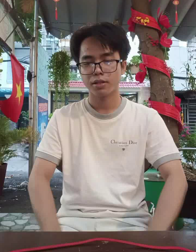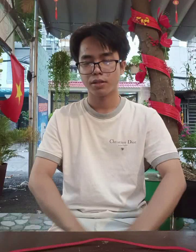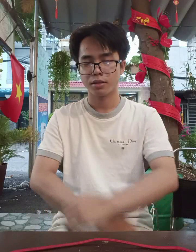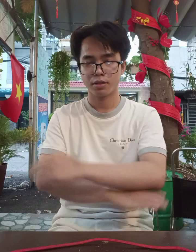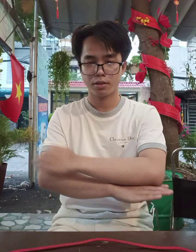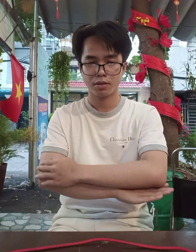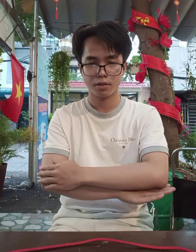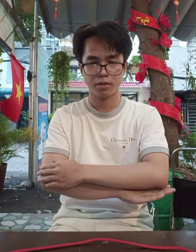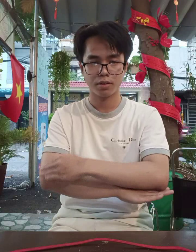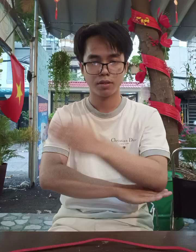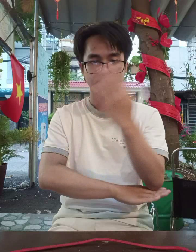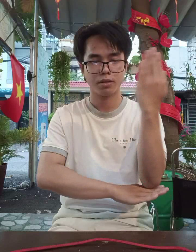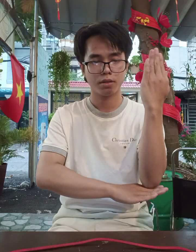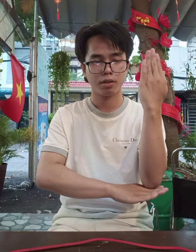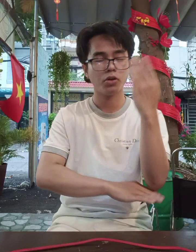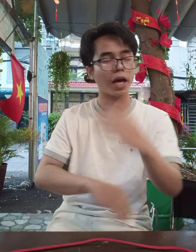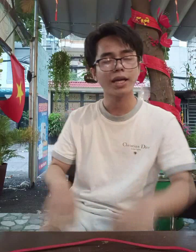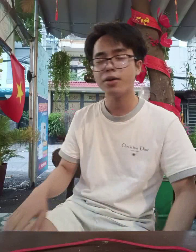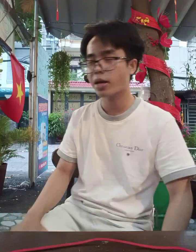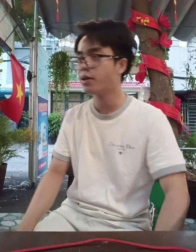buoi sang